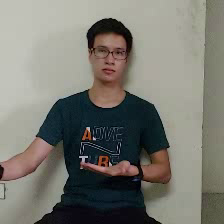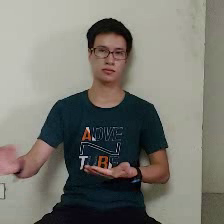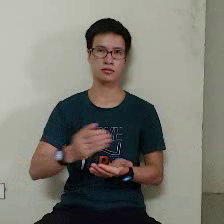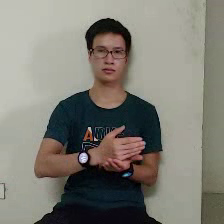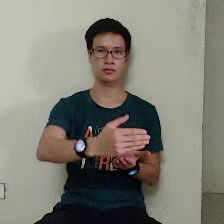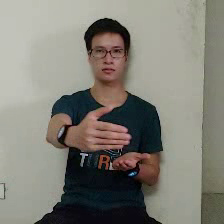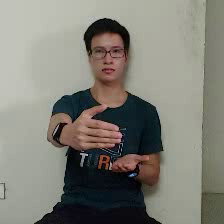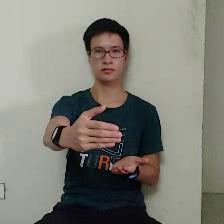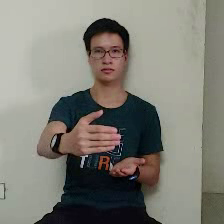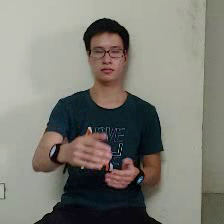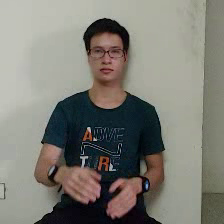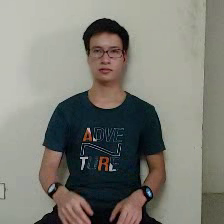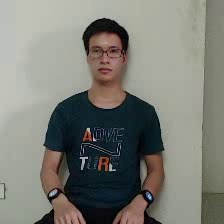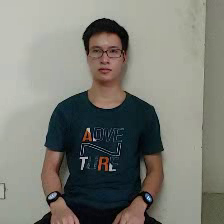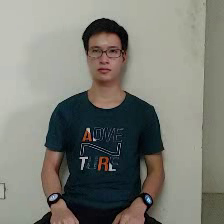San sẻ